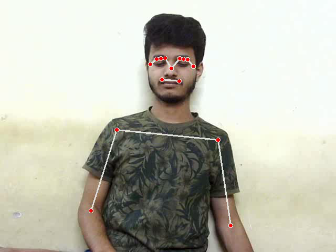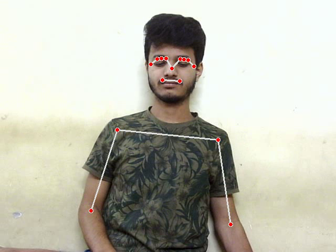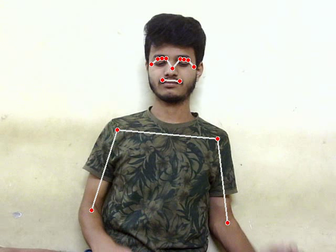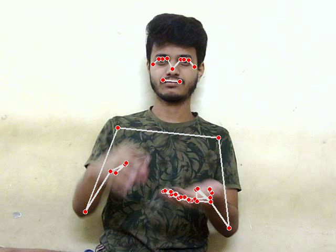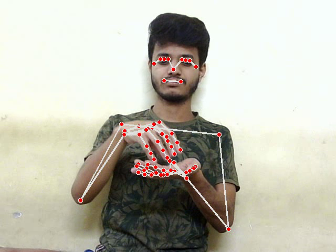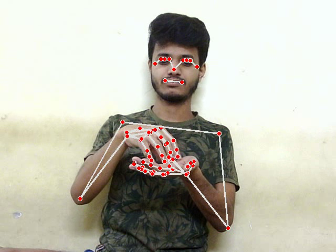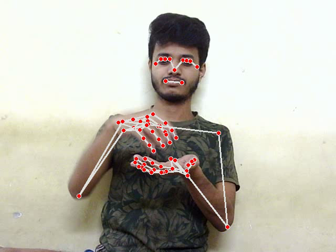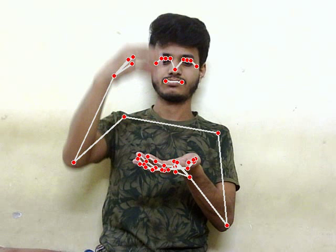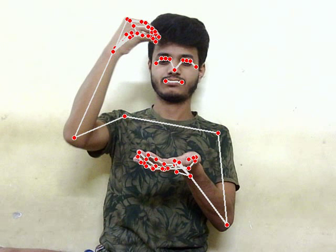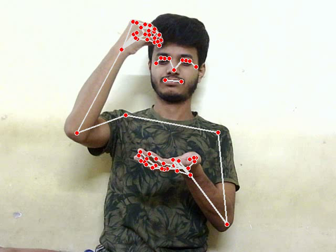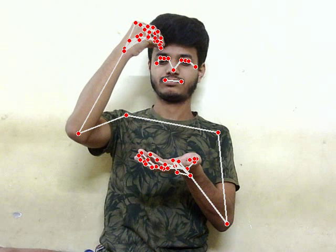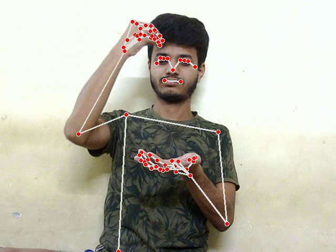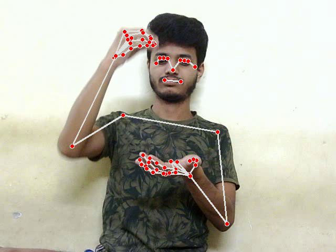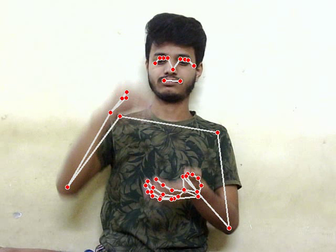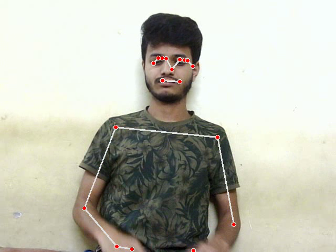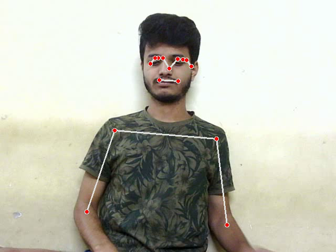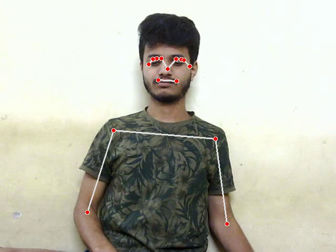learn